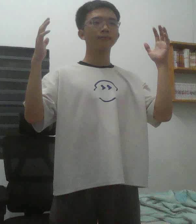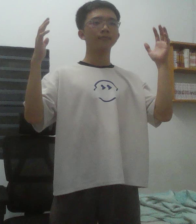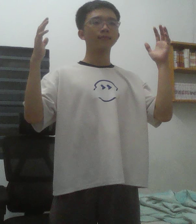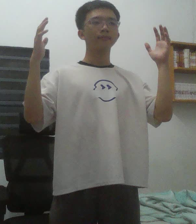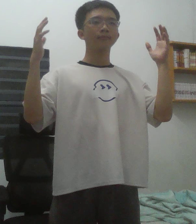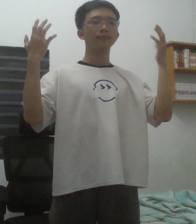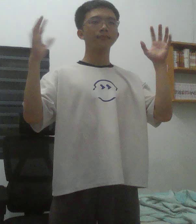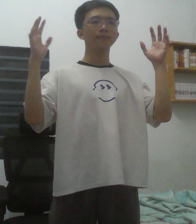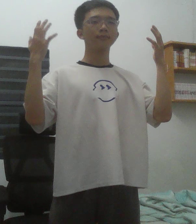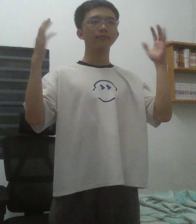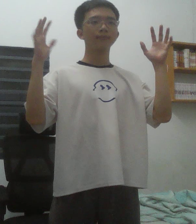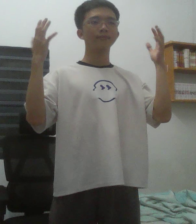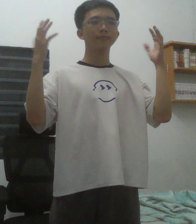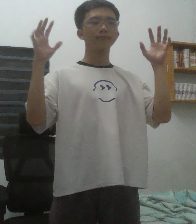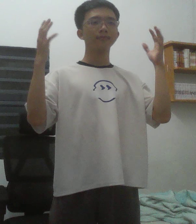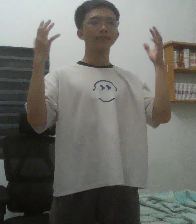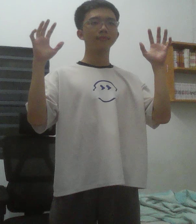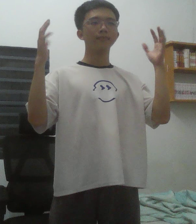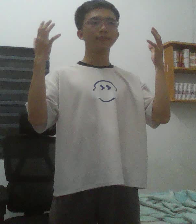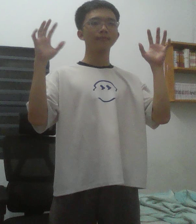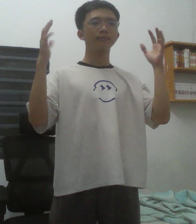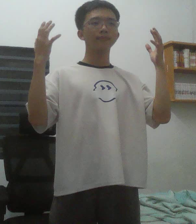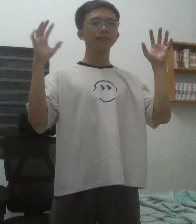vo tay